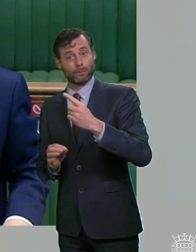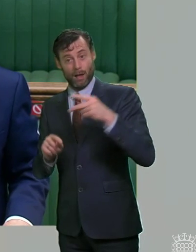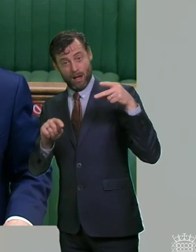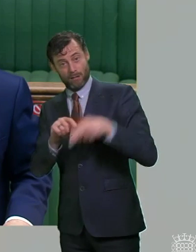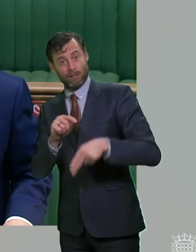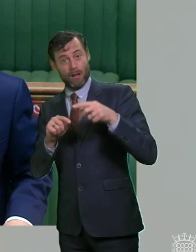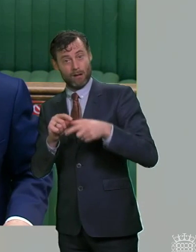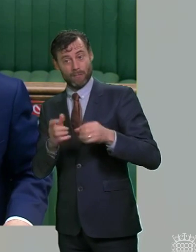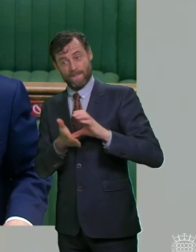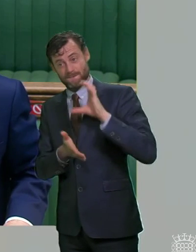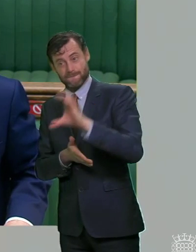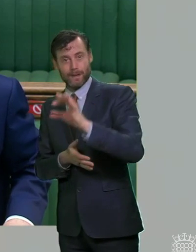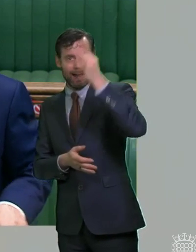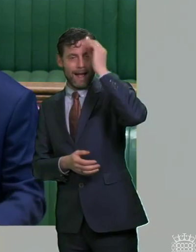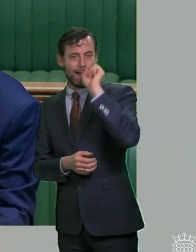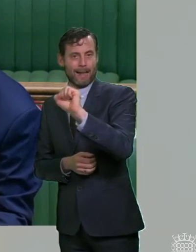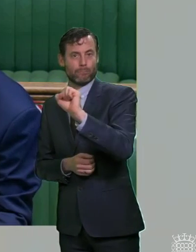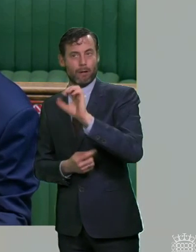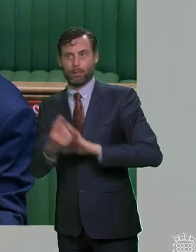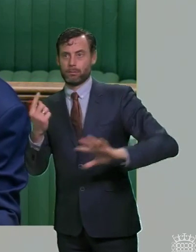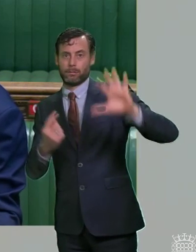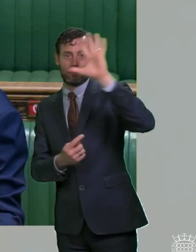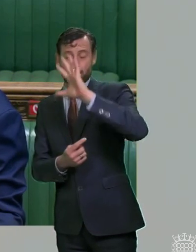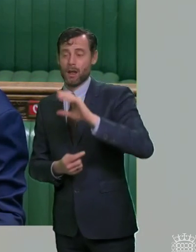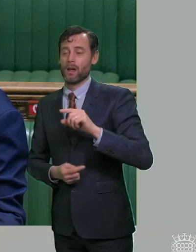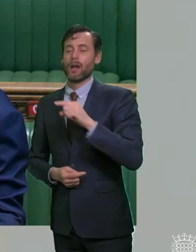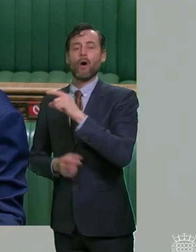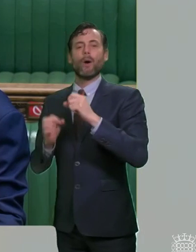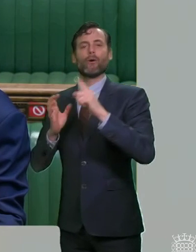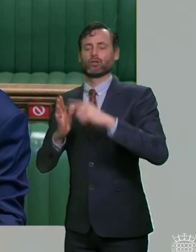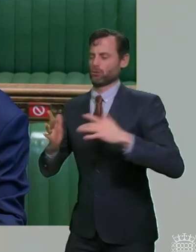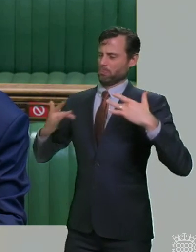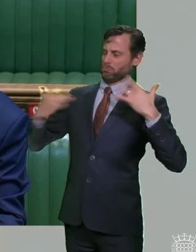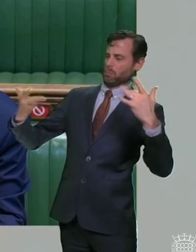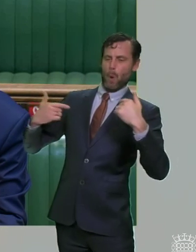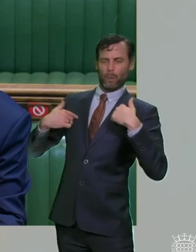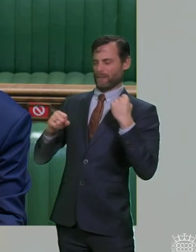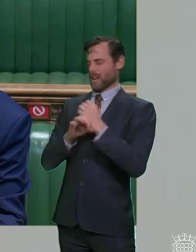The Prime Minister should stop blaming others for the damage he has done. He quotes the Mayor.